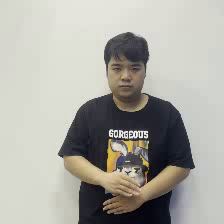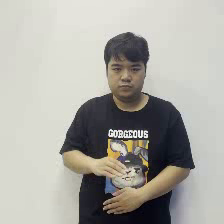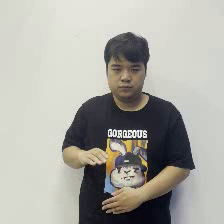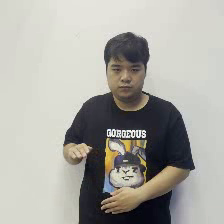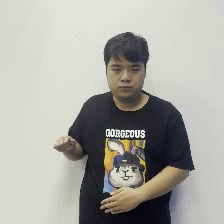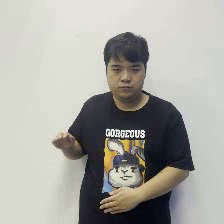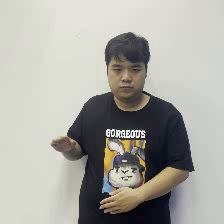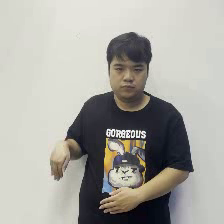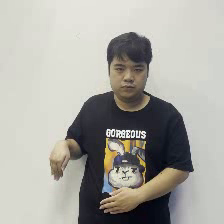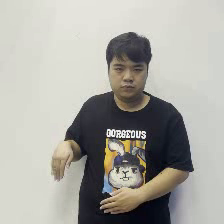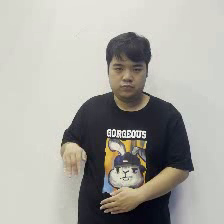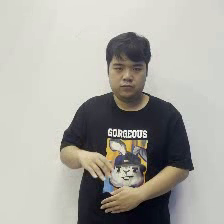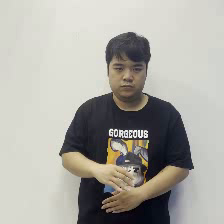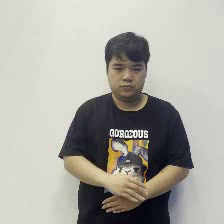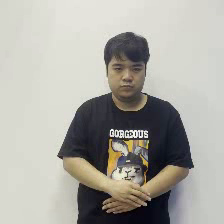Phía sau